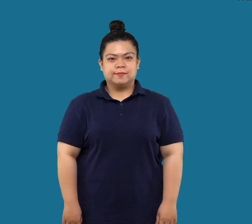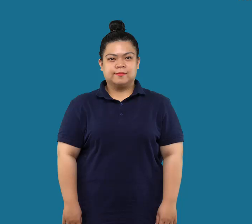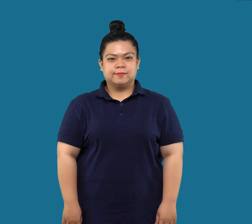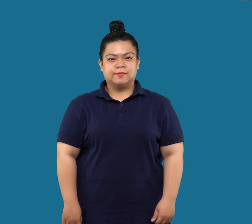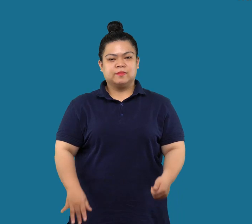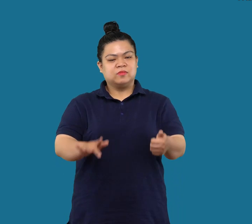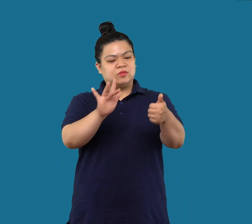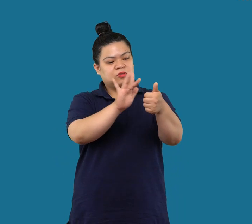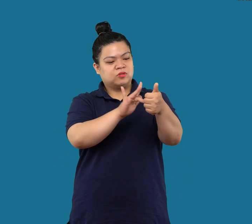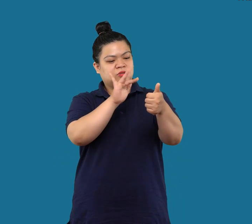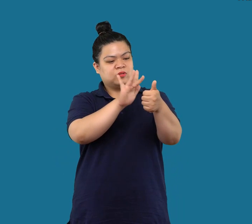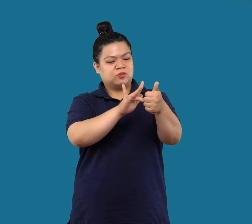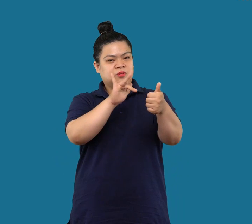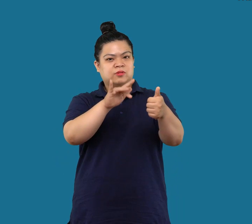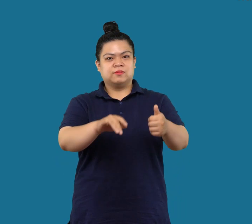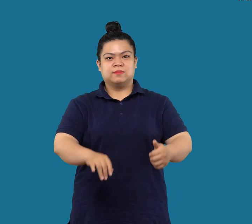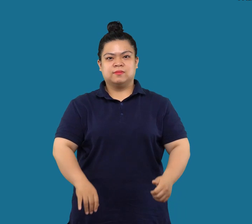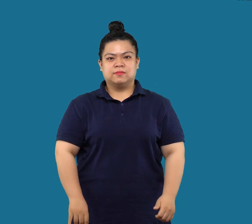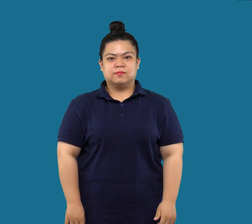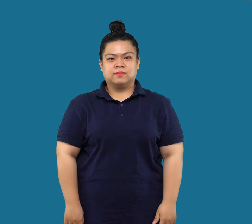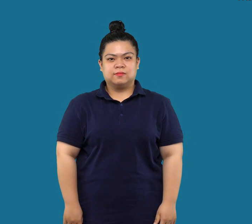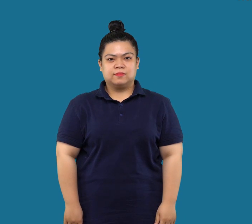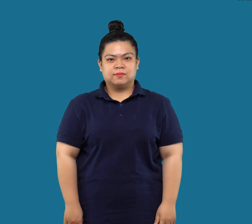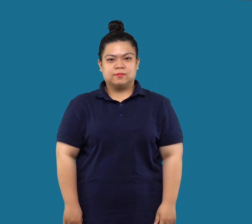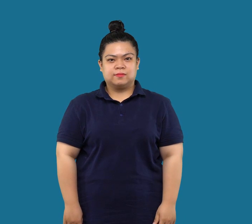xâm hại tình dục